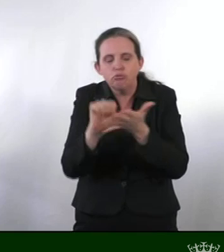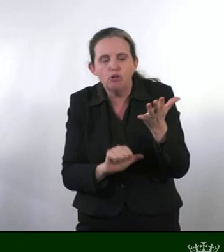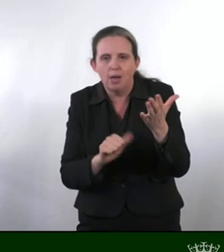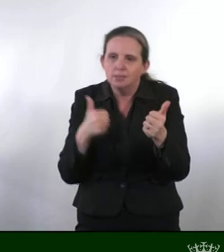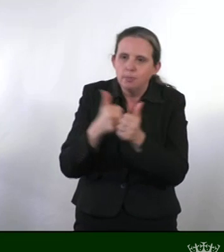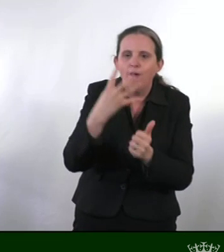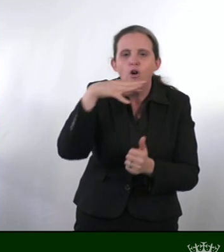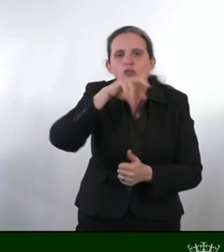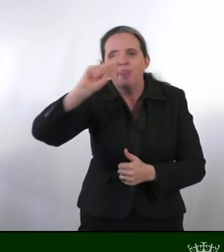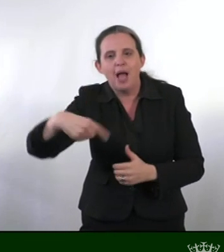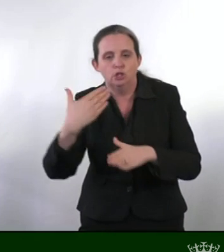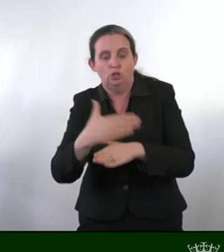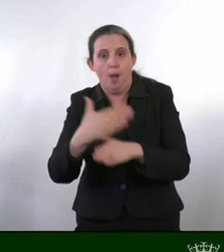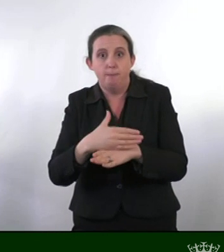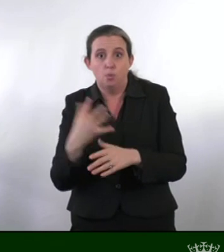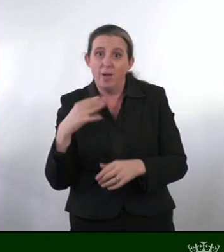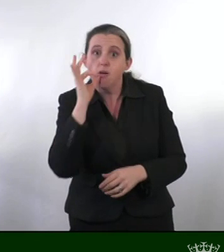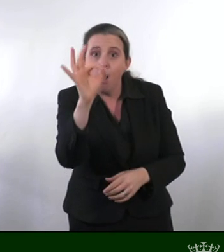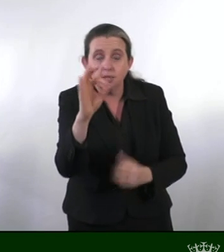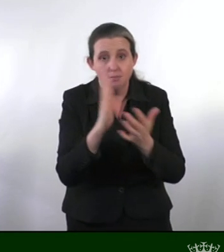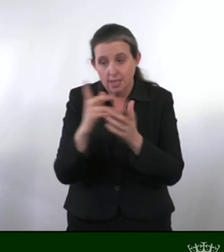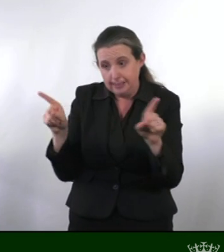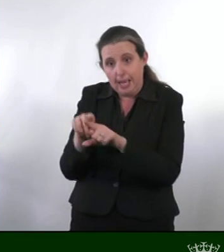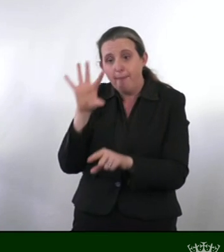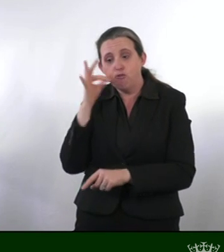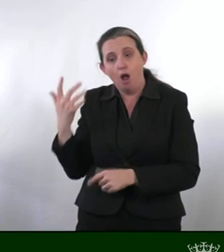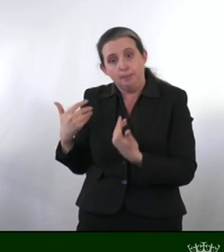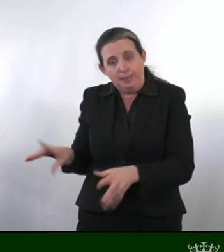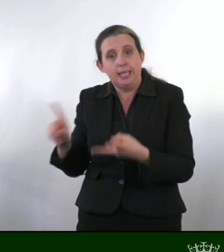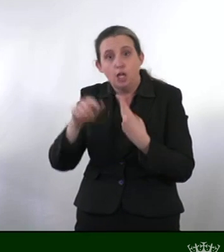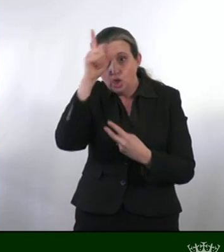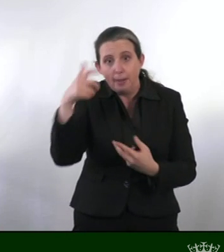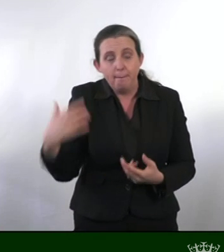focused on green initiatives, supporting 400,000 jobs and bringing us in line with countries such as France and Germany.